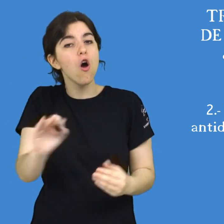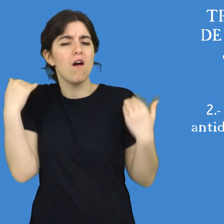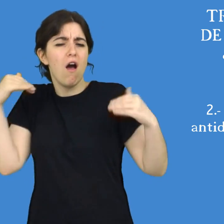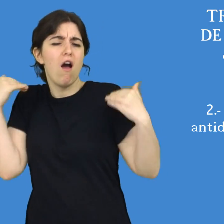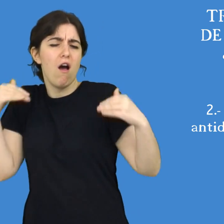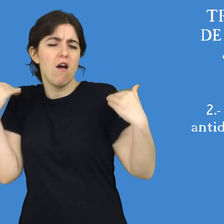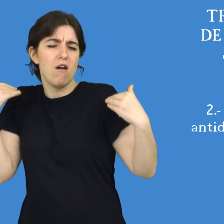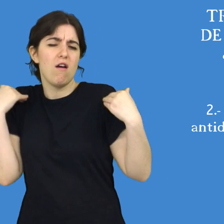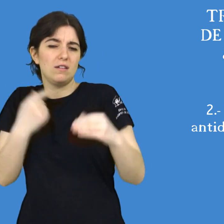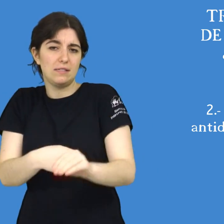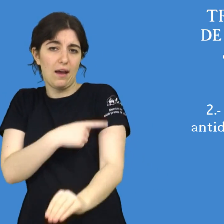ejercicio